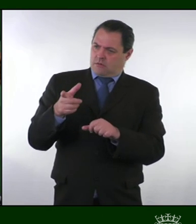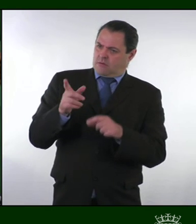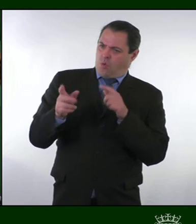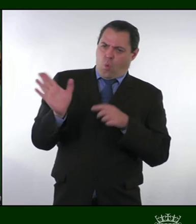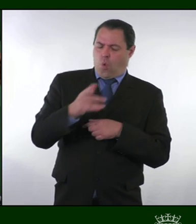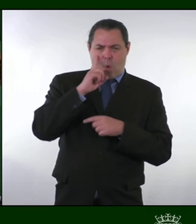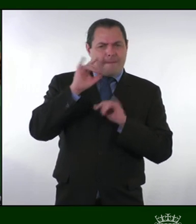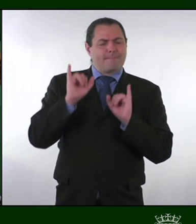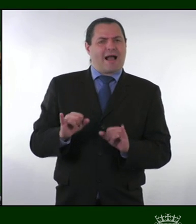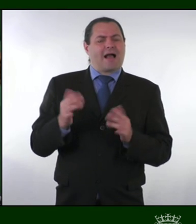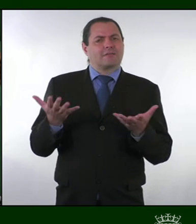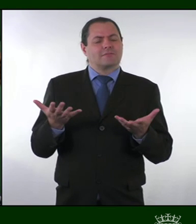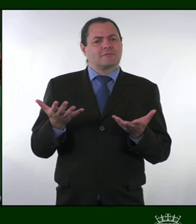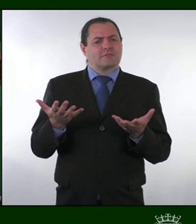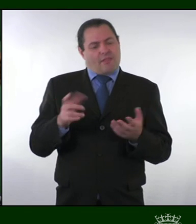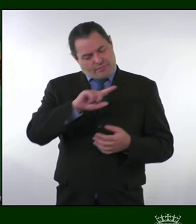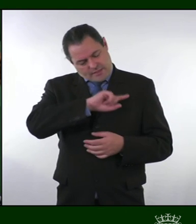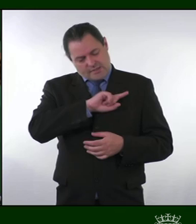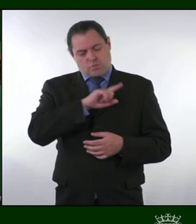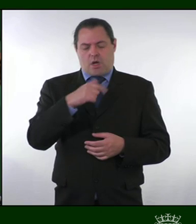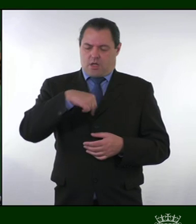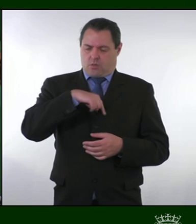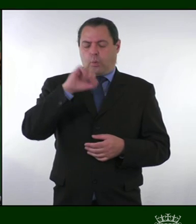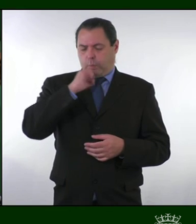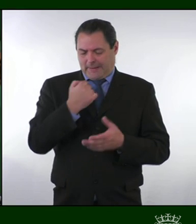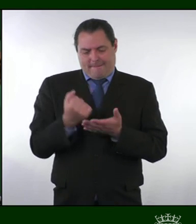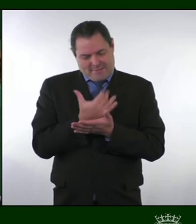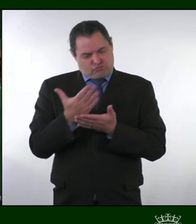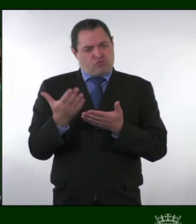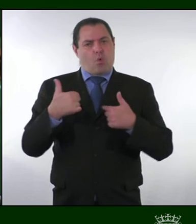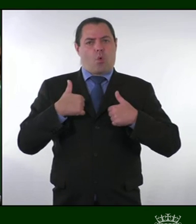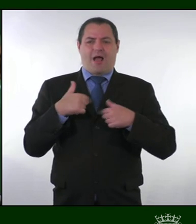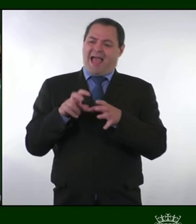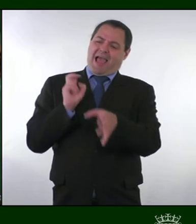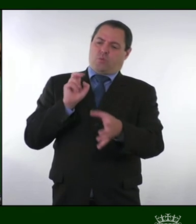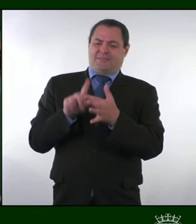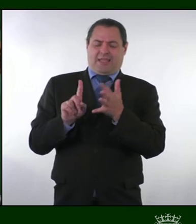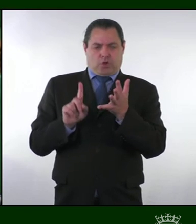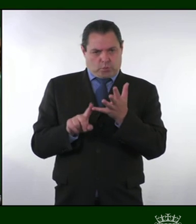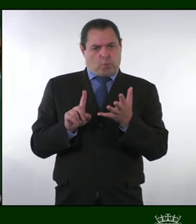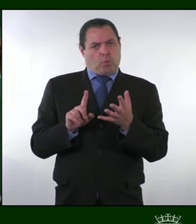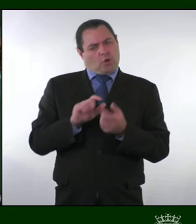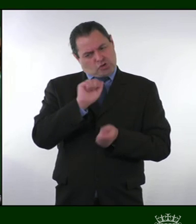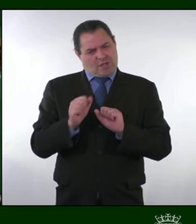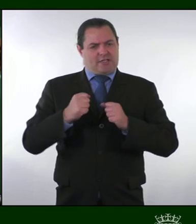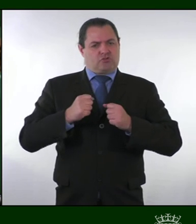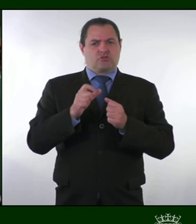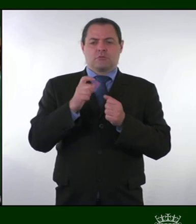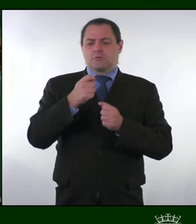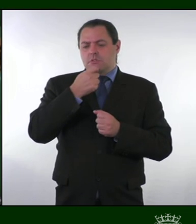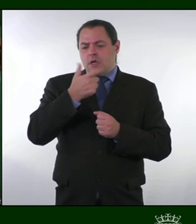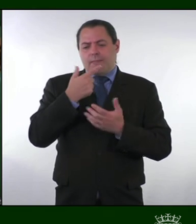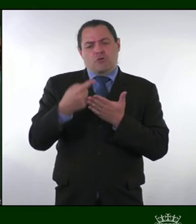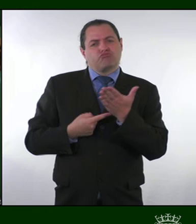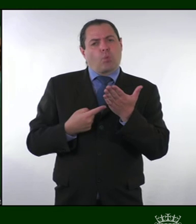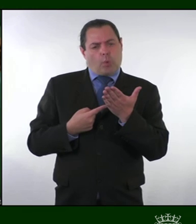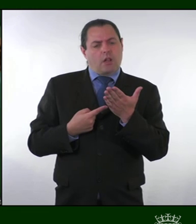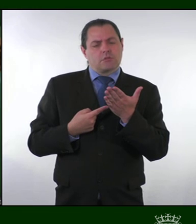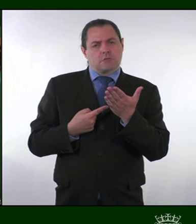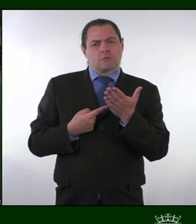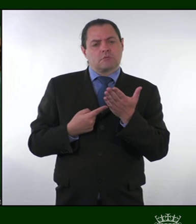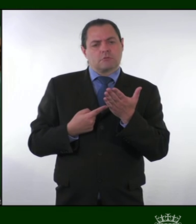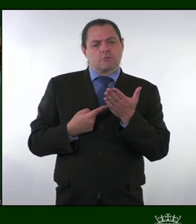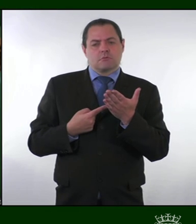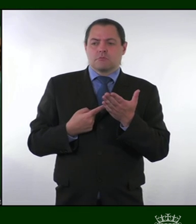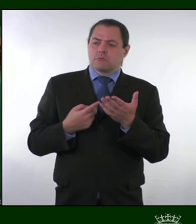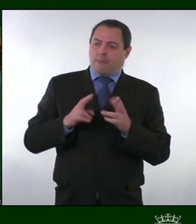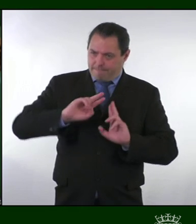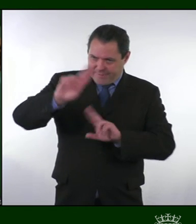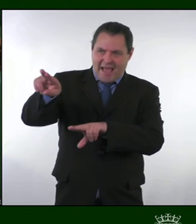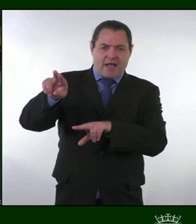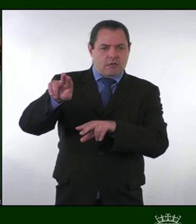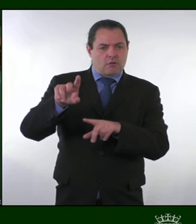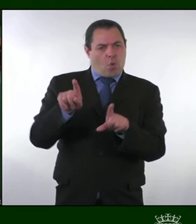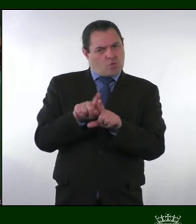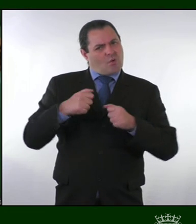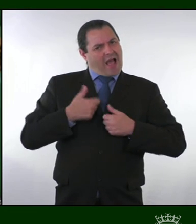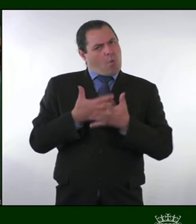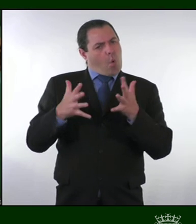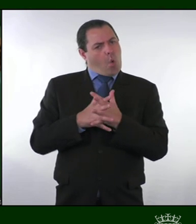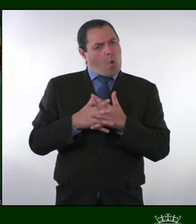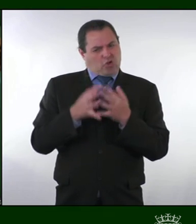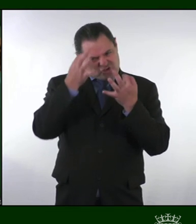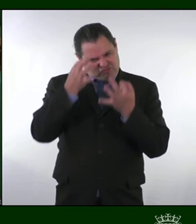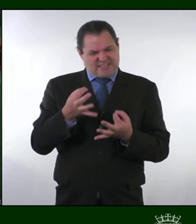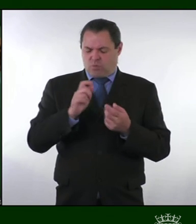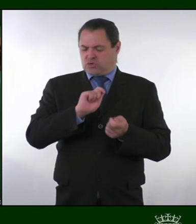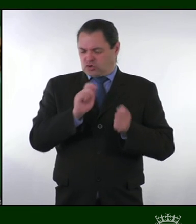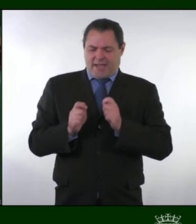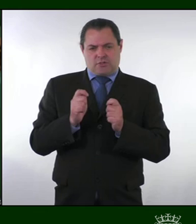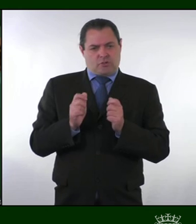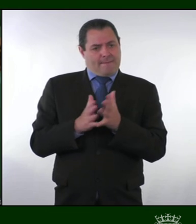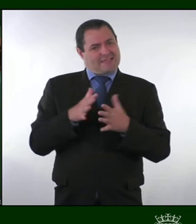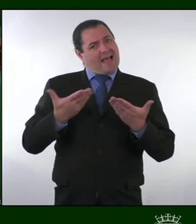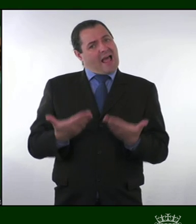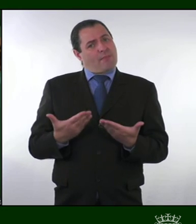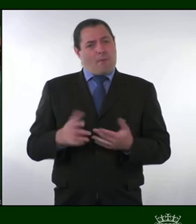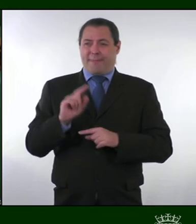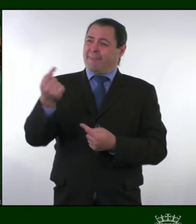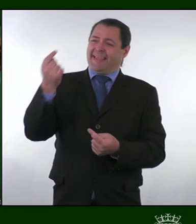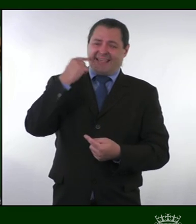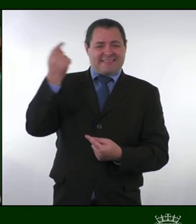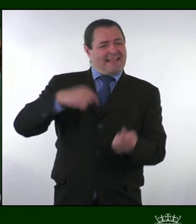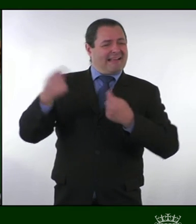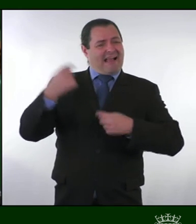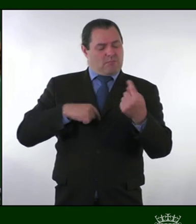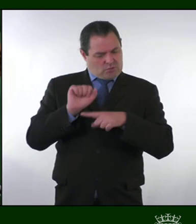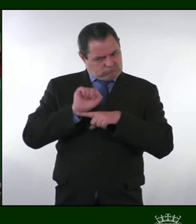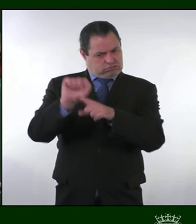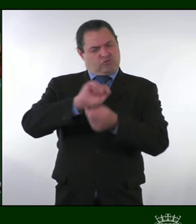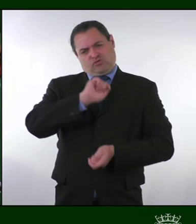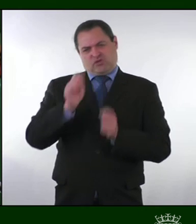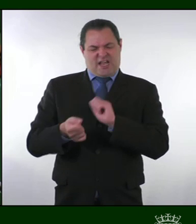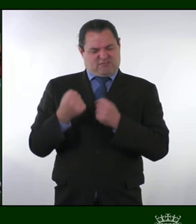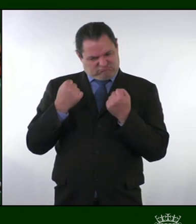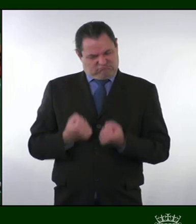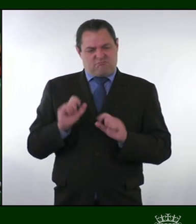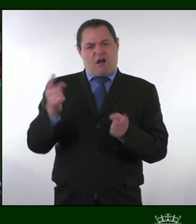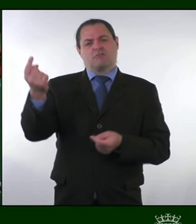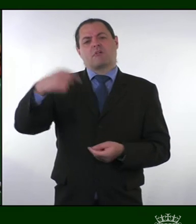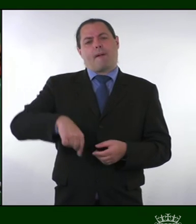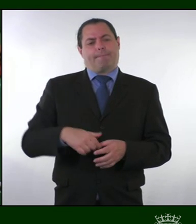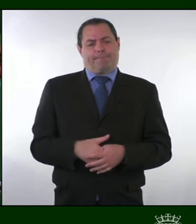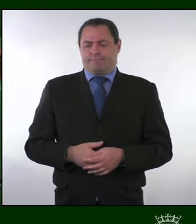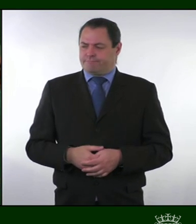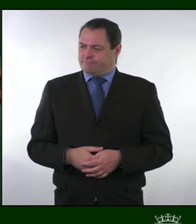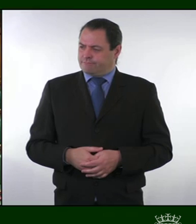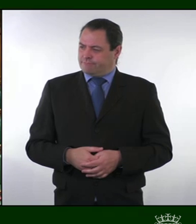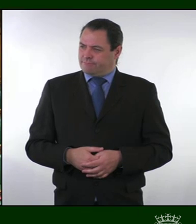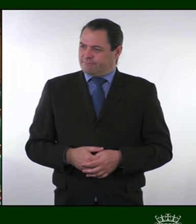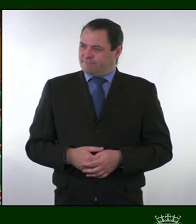That is why we will take advantage of leaving the EU by changing the Dublin regulations on returns, and we will address the rigidities in our laws that make this country, I am afraid, a target and a magnet for those who would exploit vulnerable people in this way.